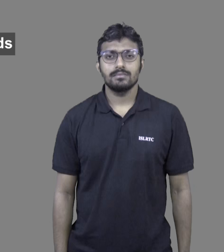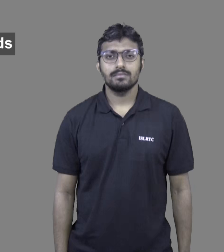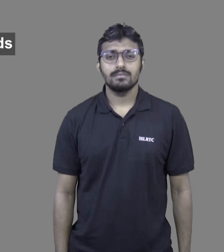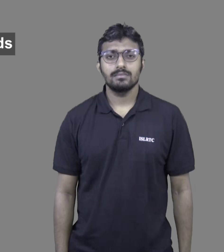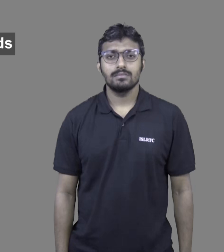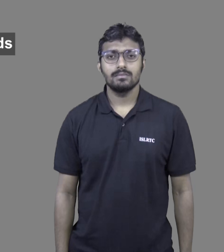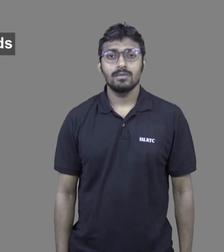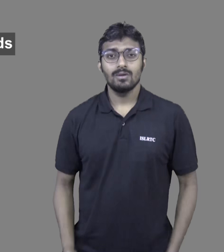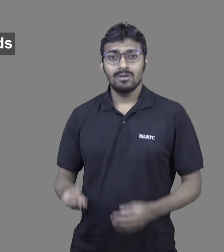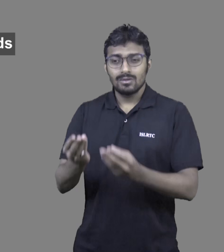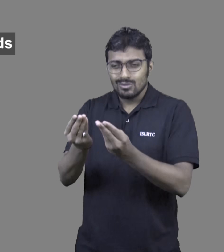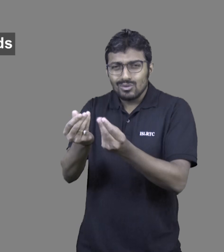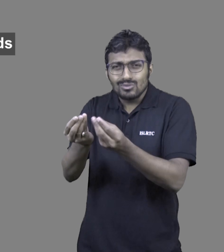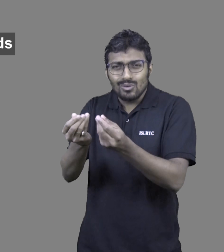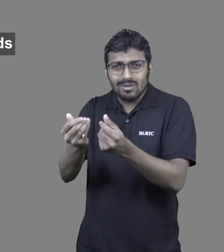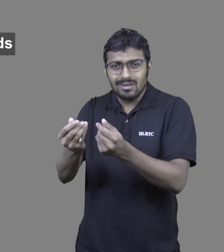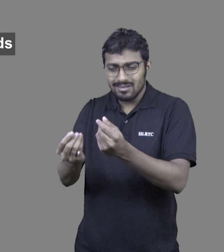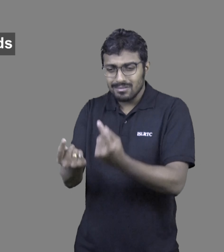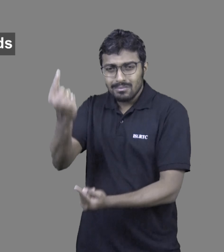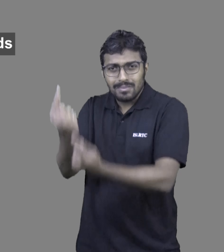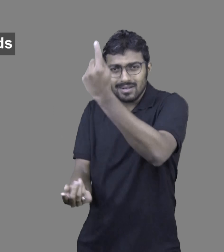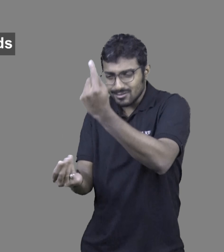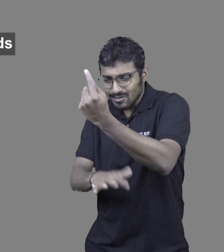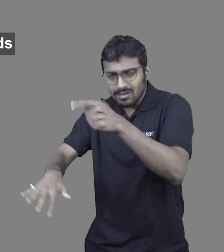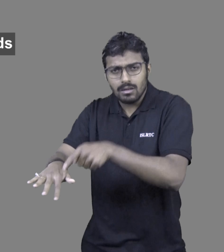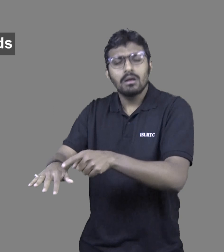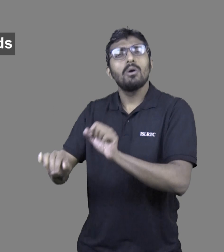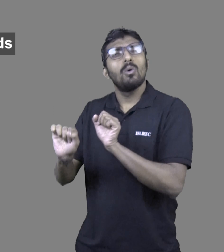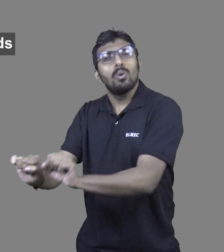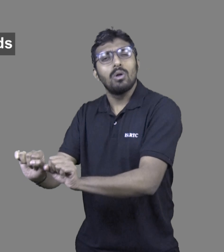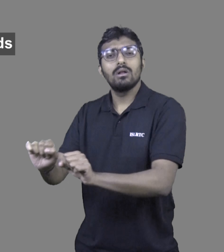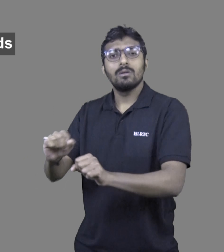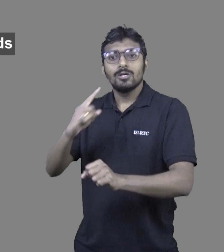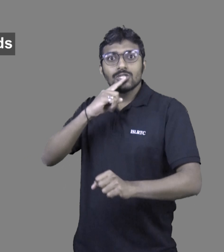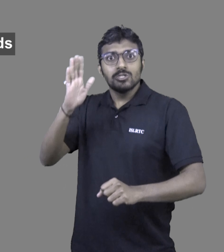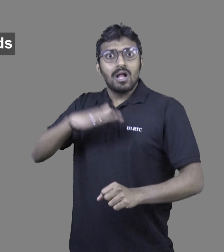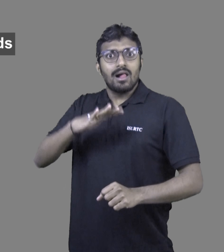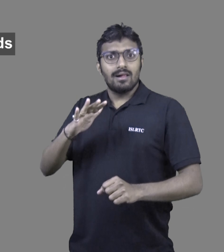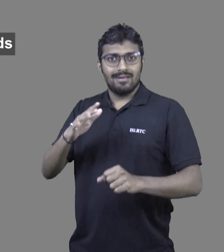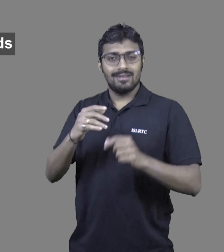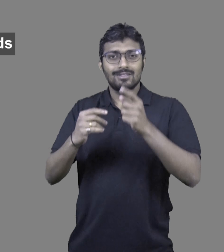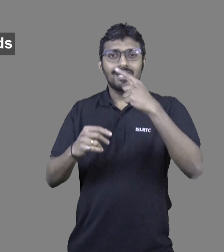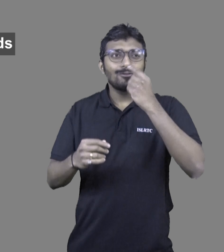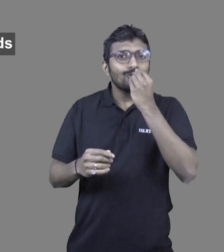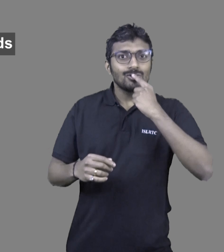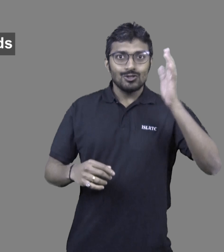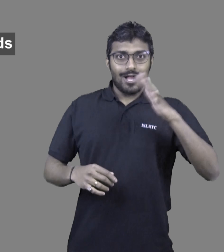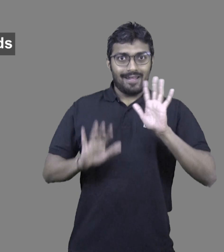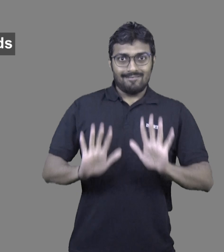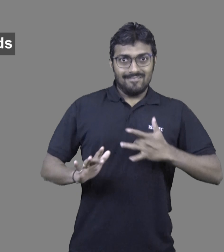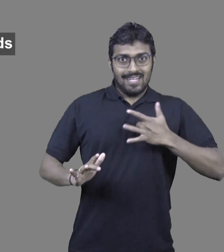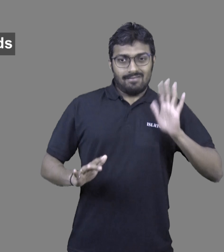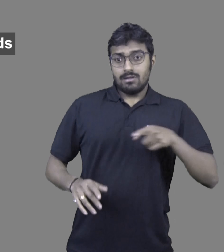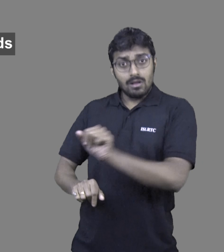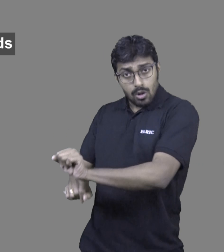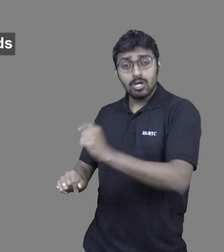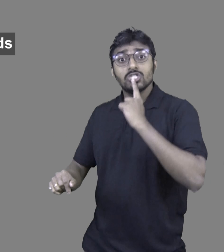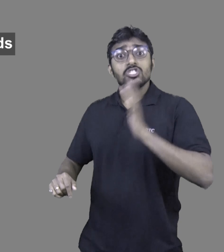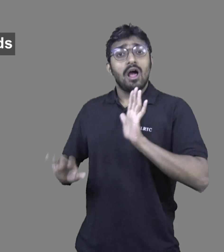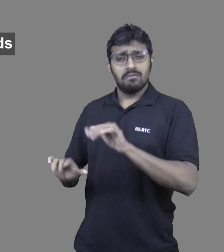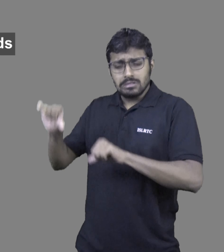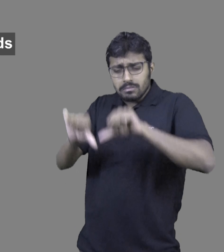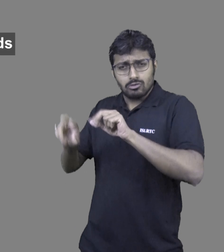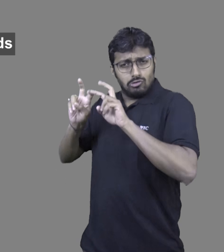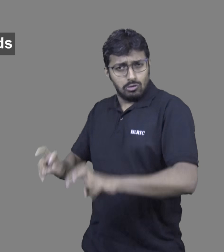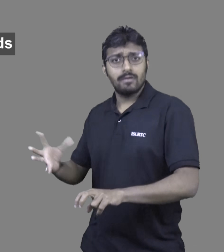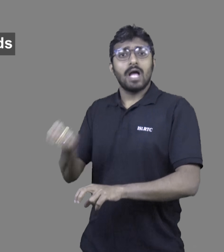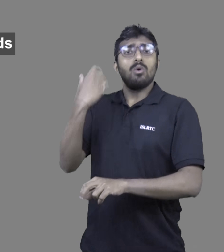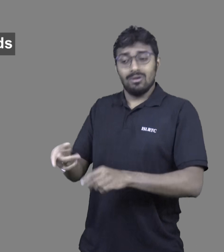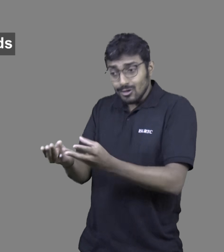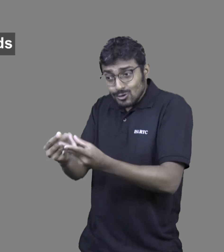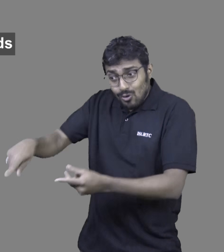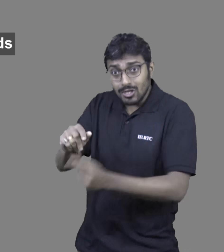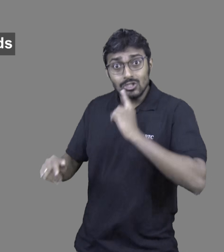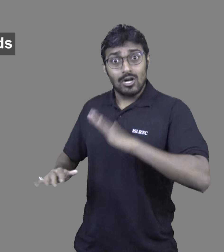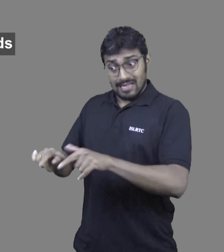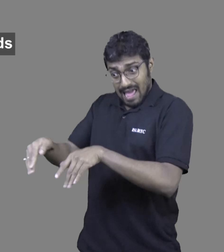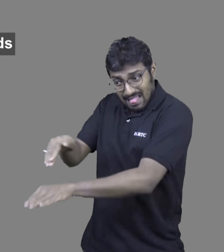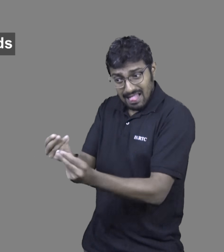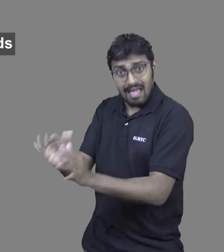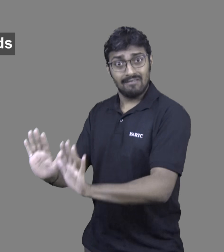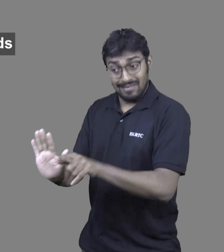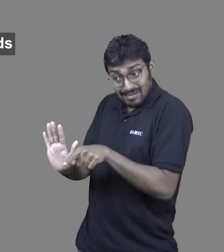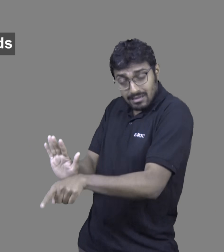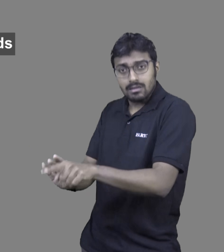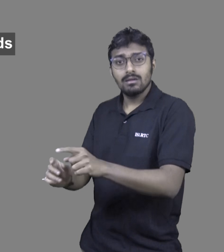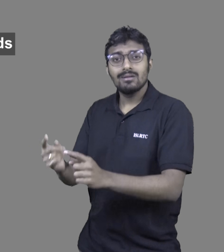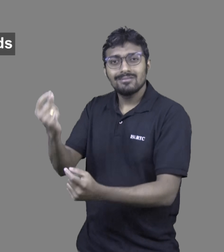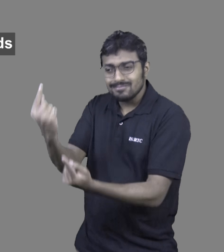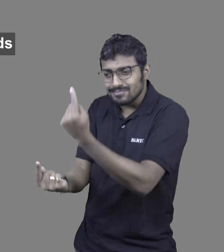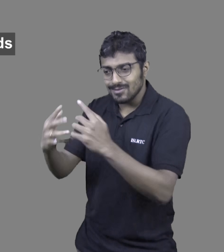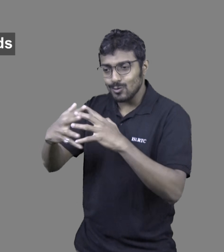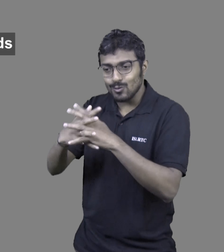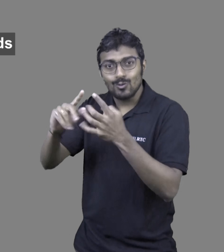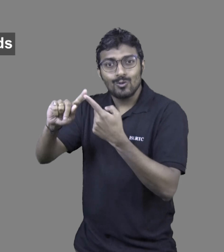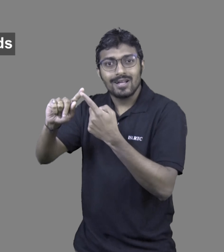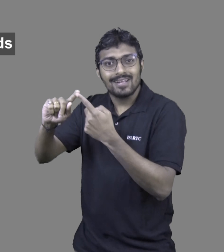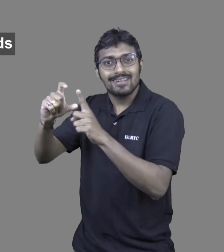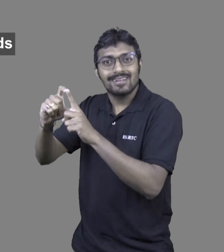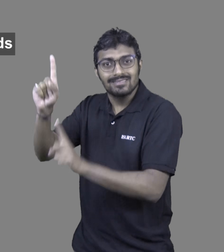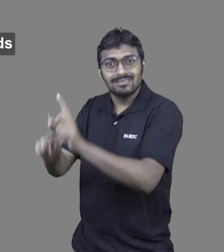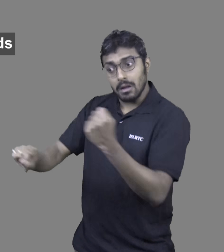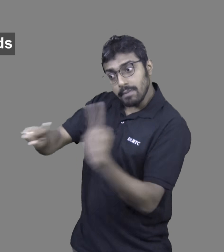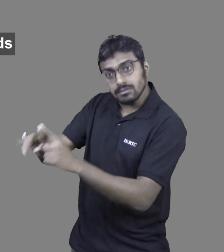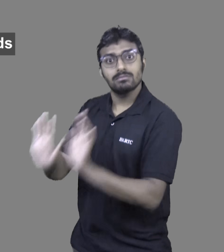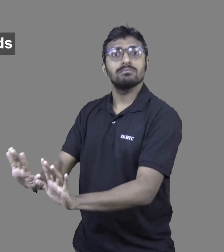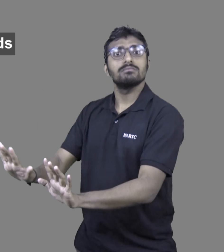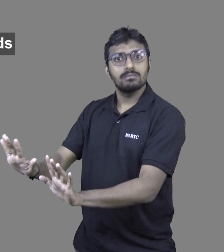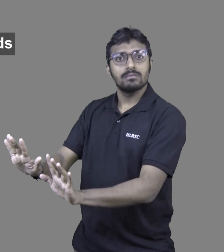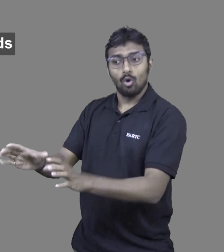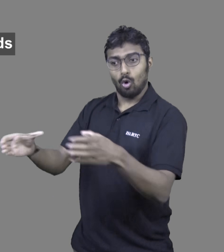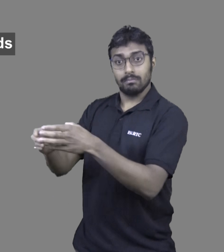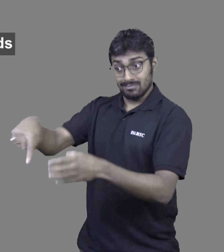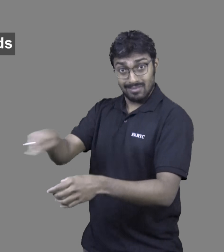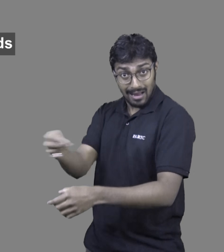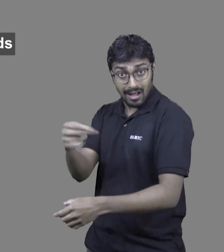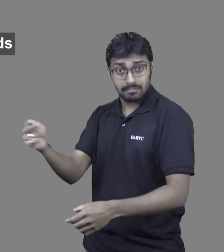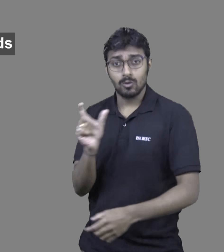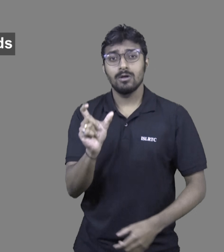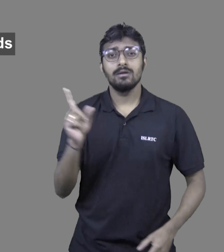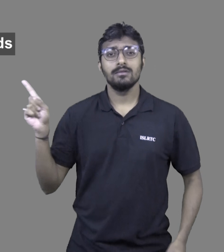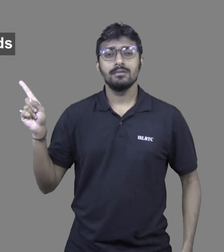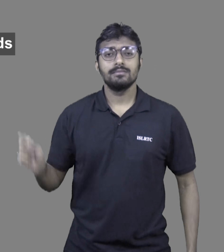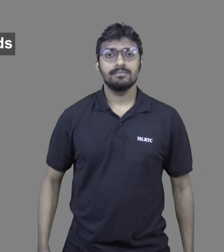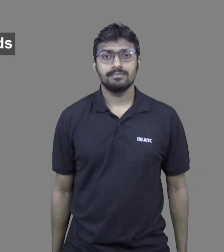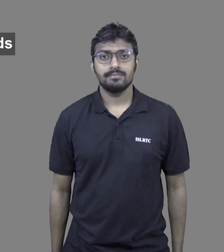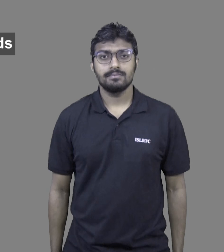Alkaline Soil Weeds